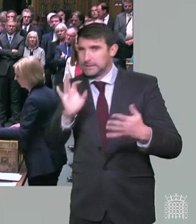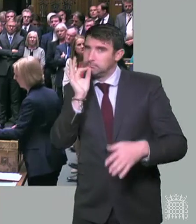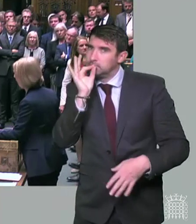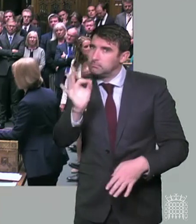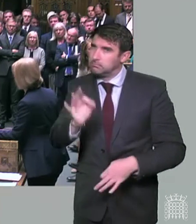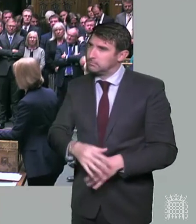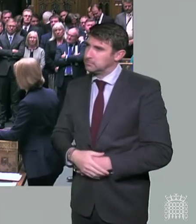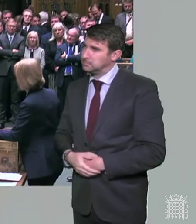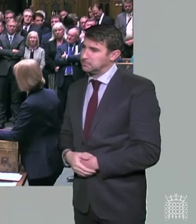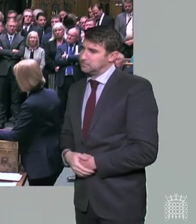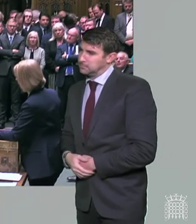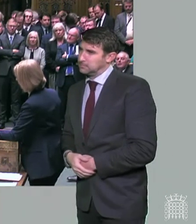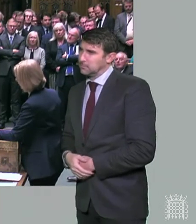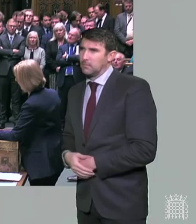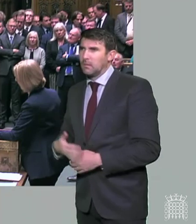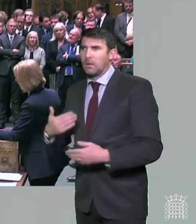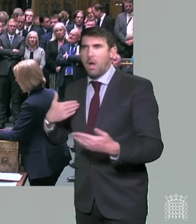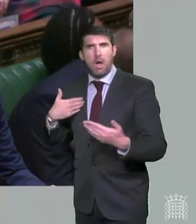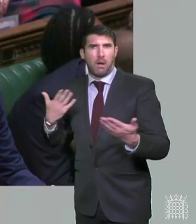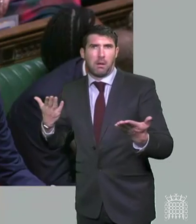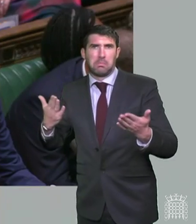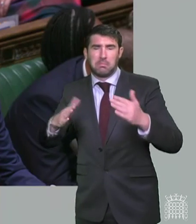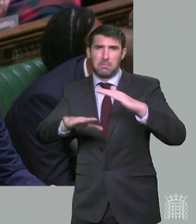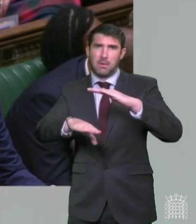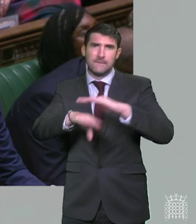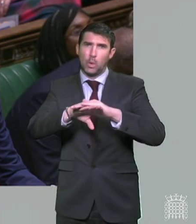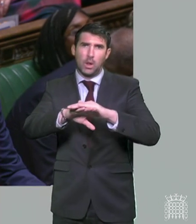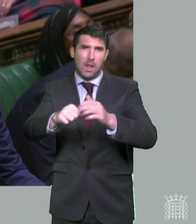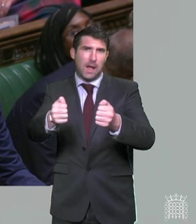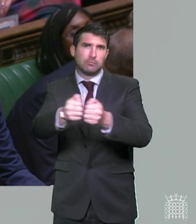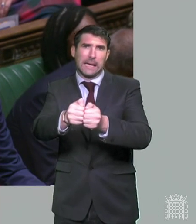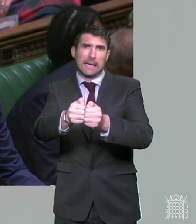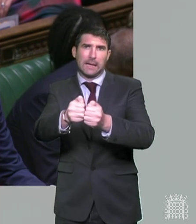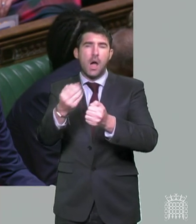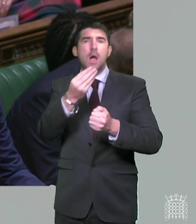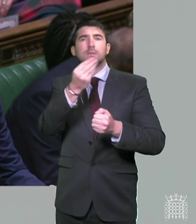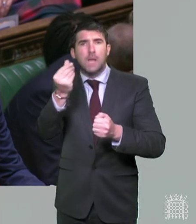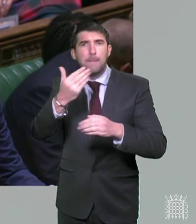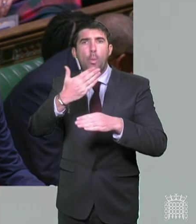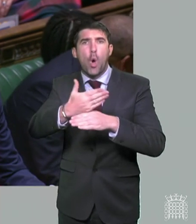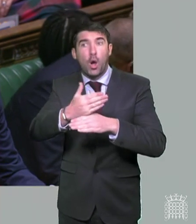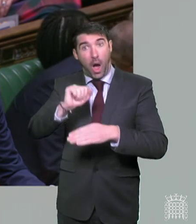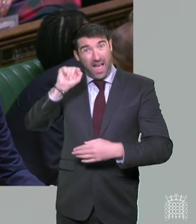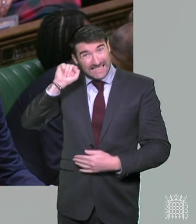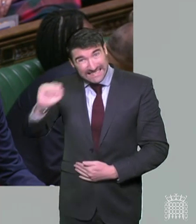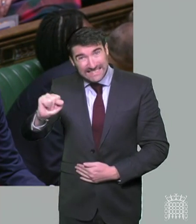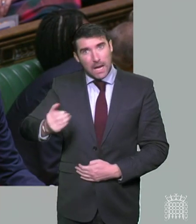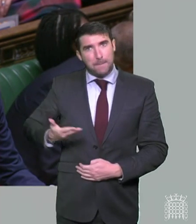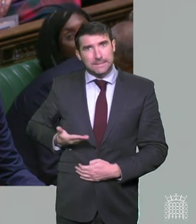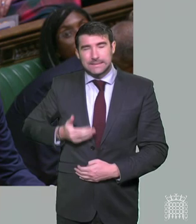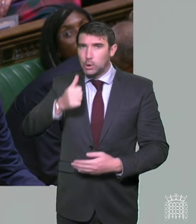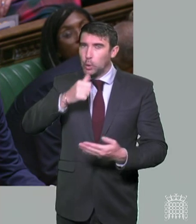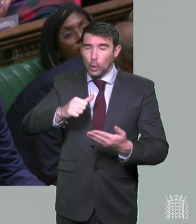I very strongly agree with the honourable Gentleman that there are strategic industries that use a lot of energy.